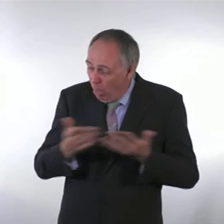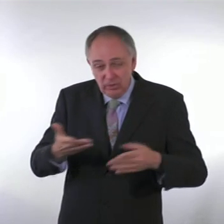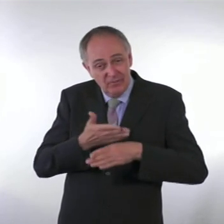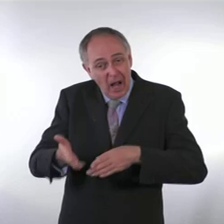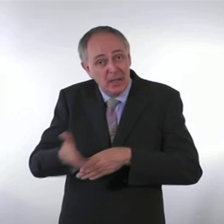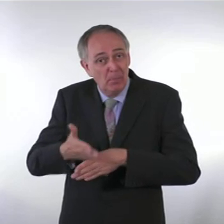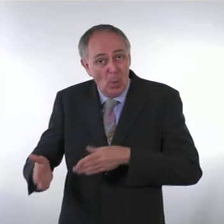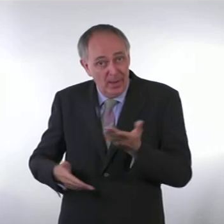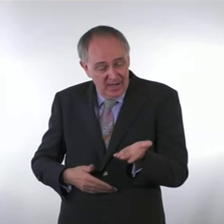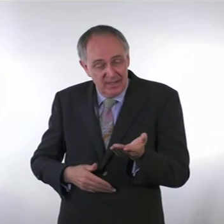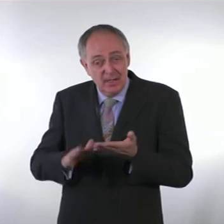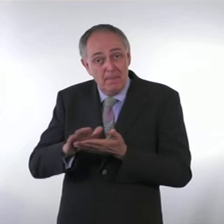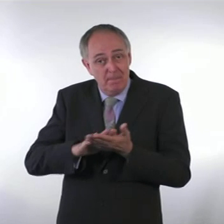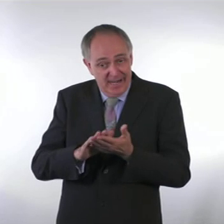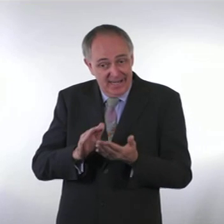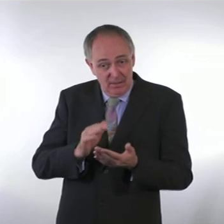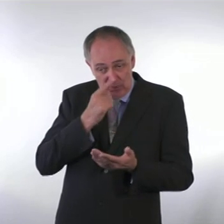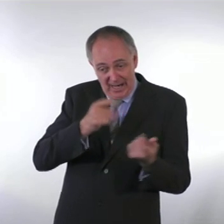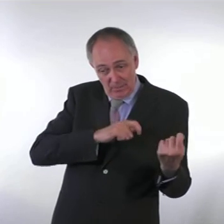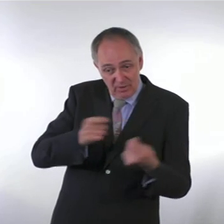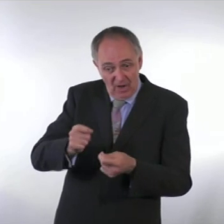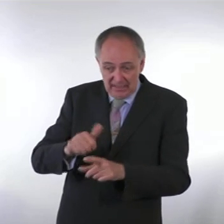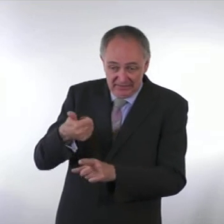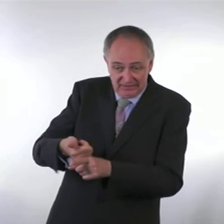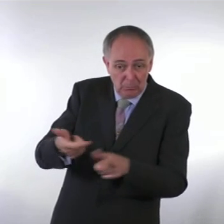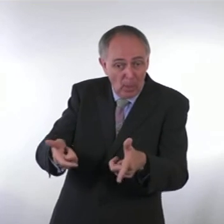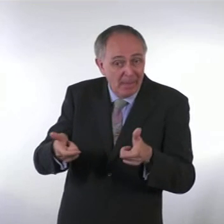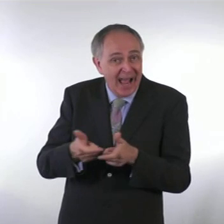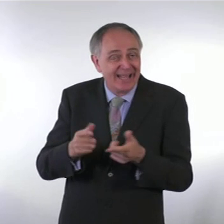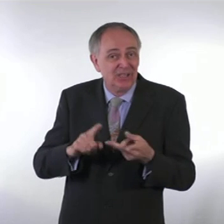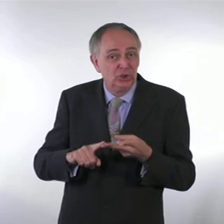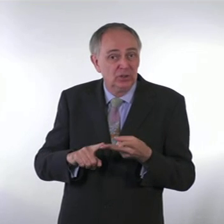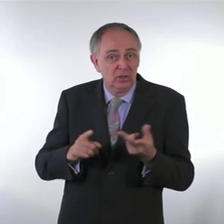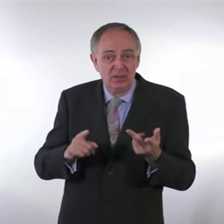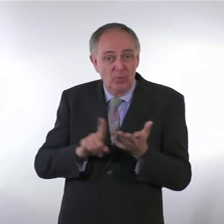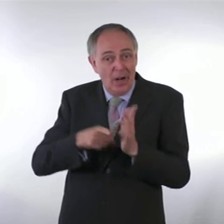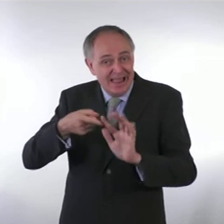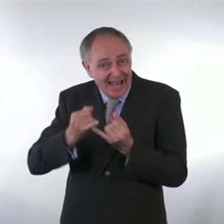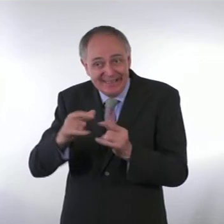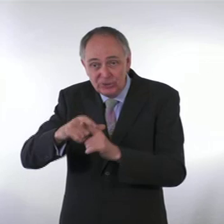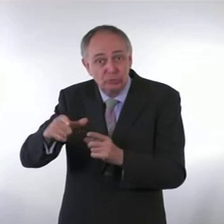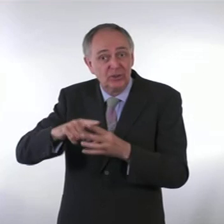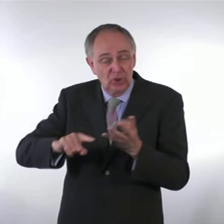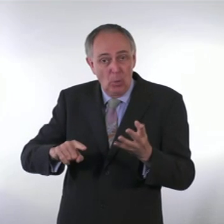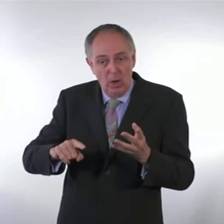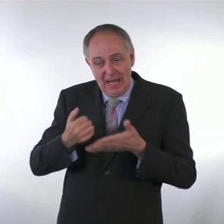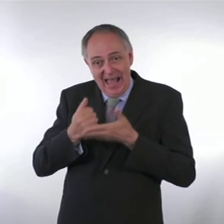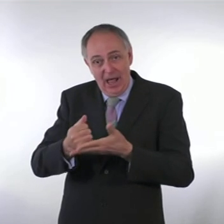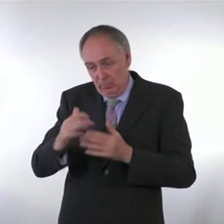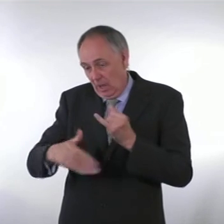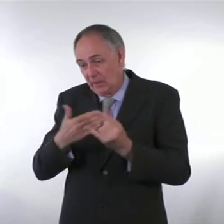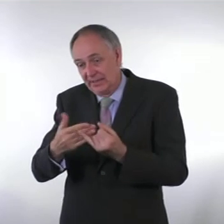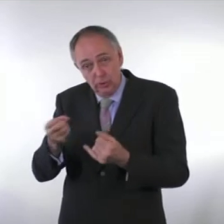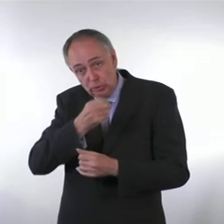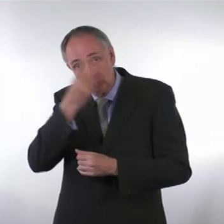Will the Prime Minister provide a support package for tourism and hospitality in the lakes, the dales and elsewhere to see them through the spring of 2021?